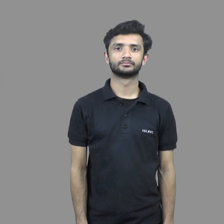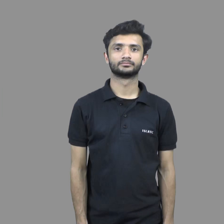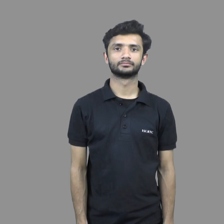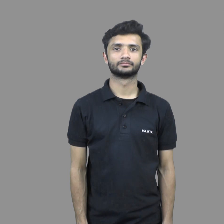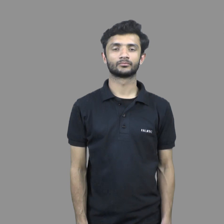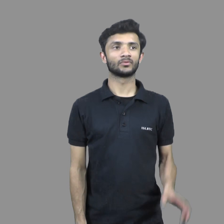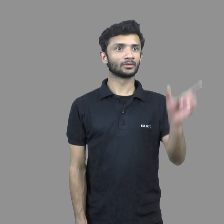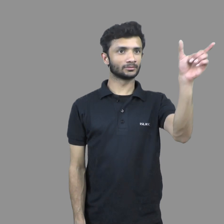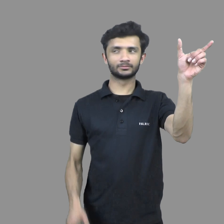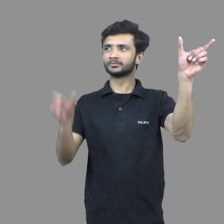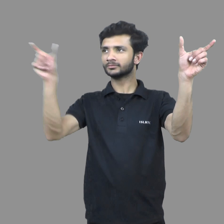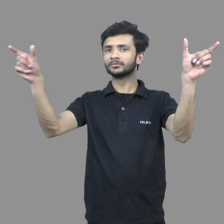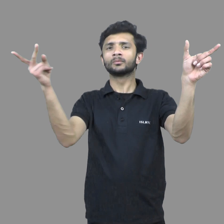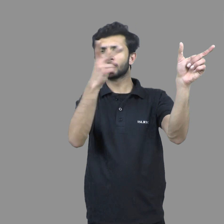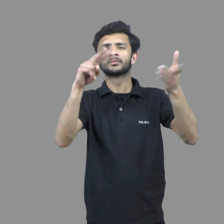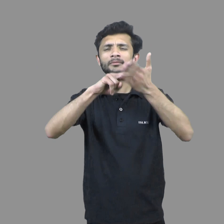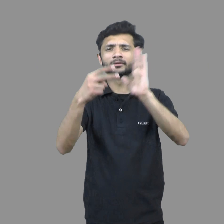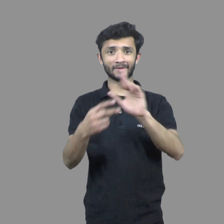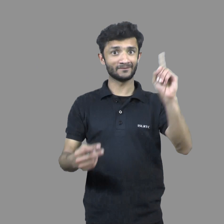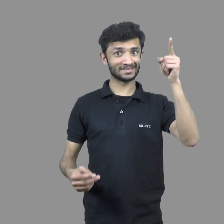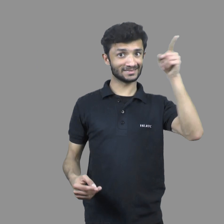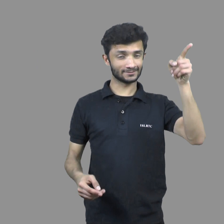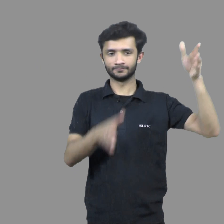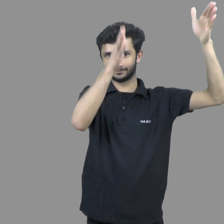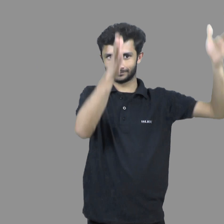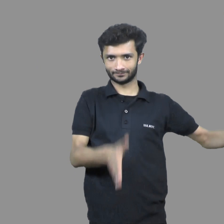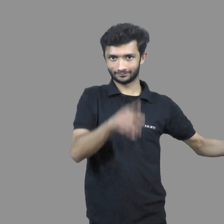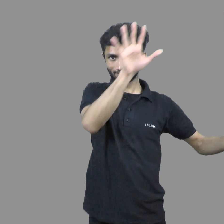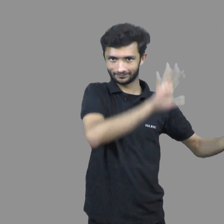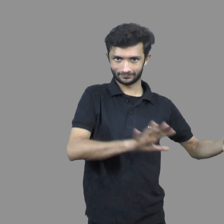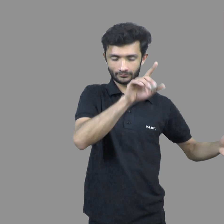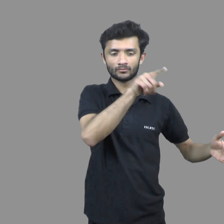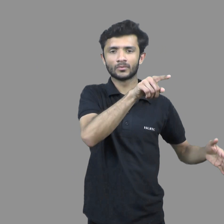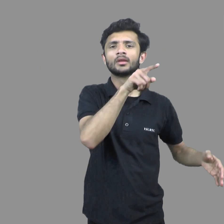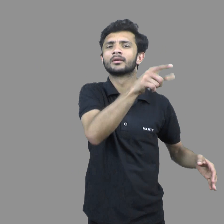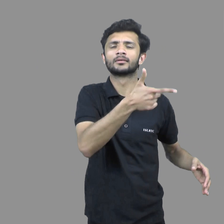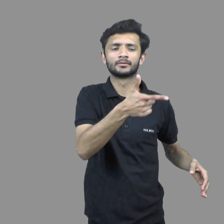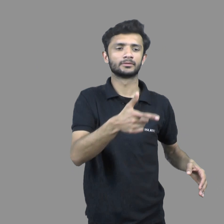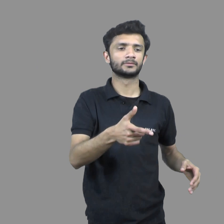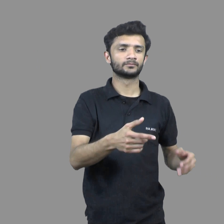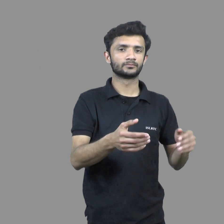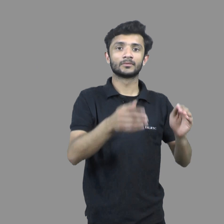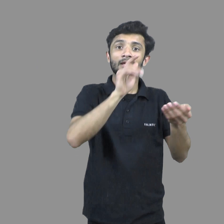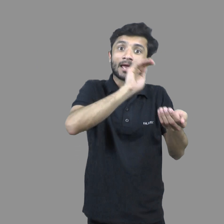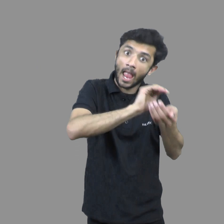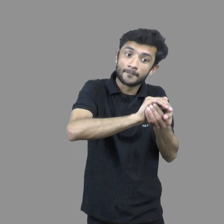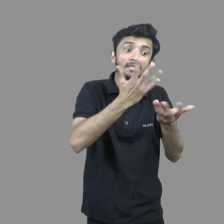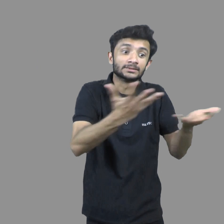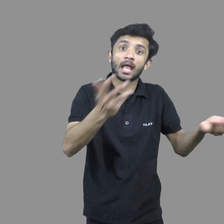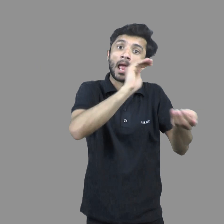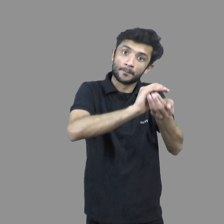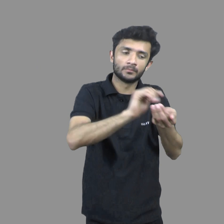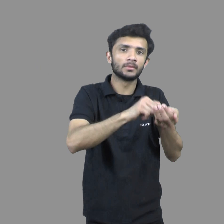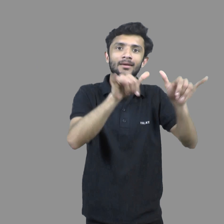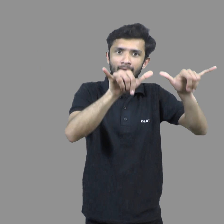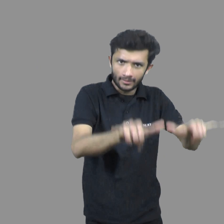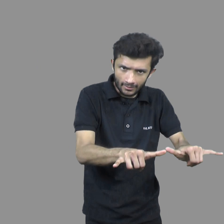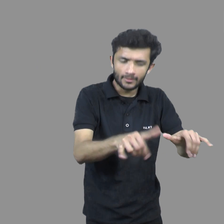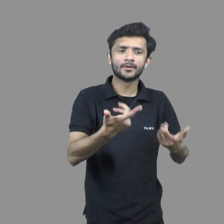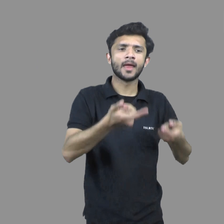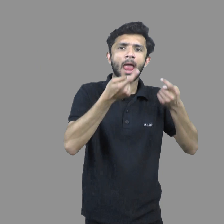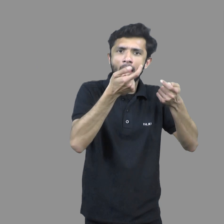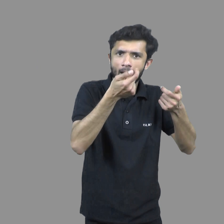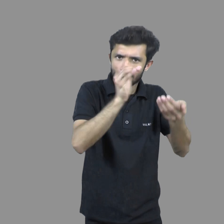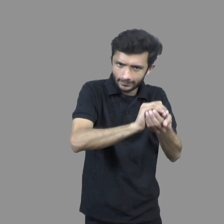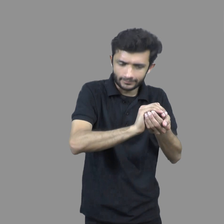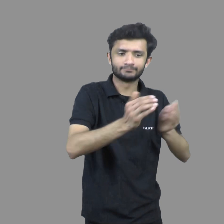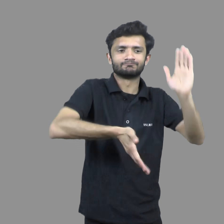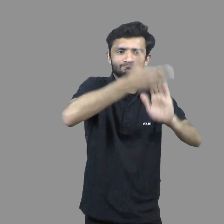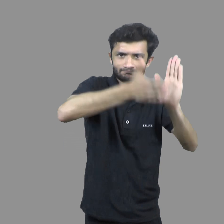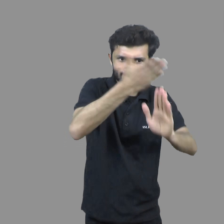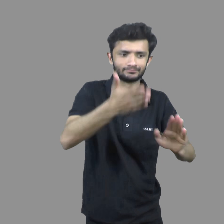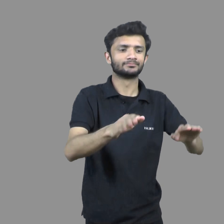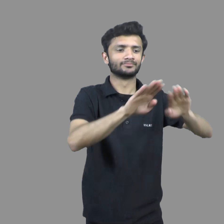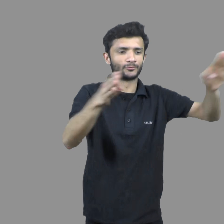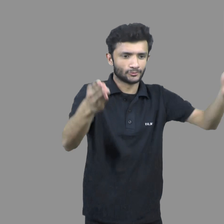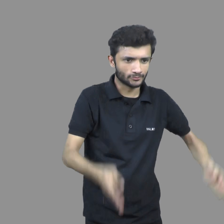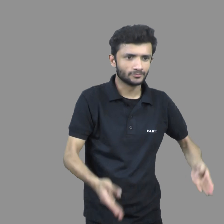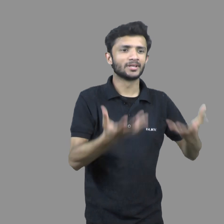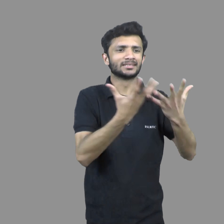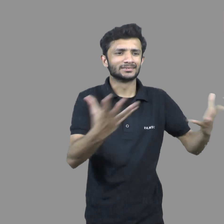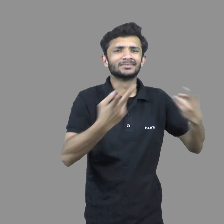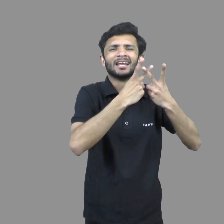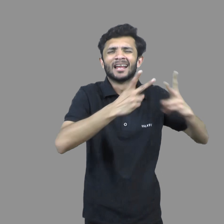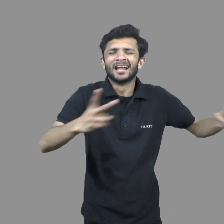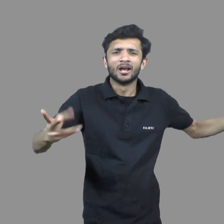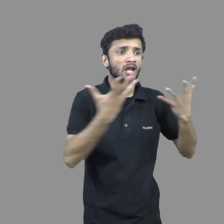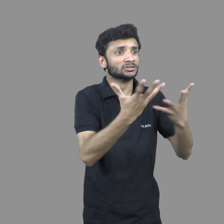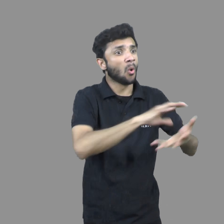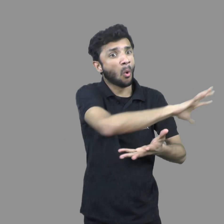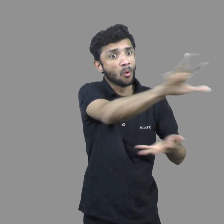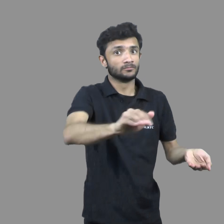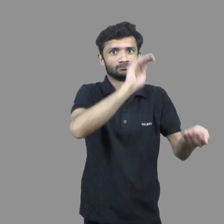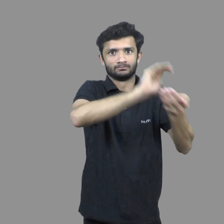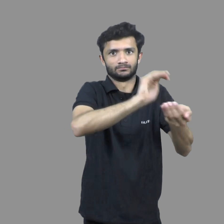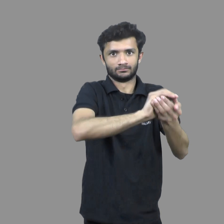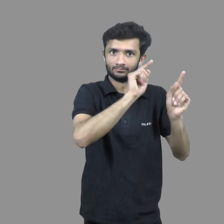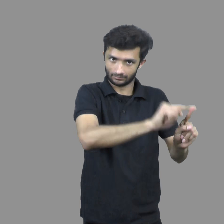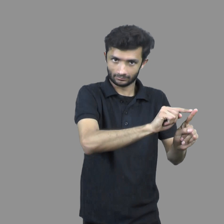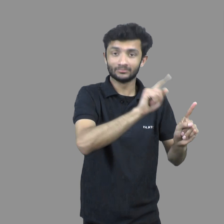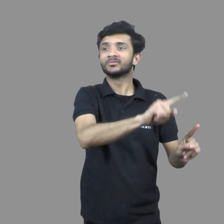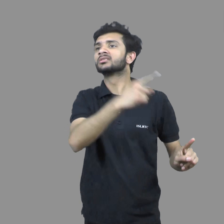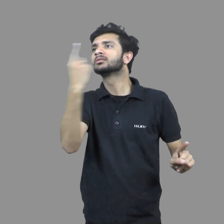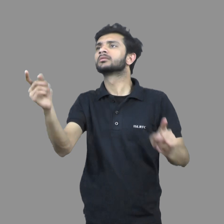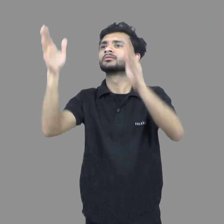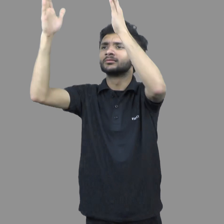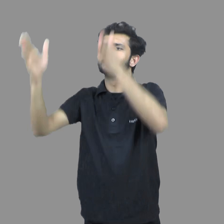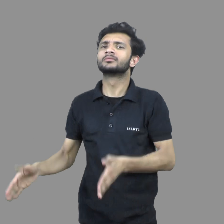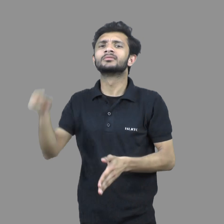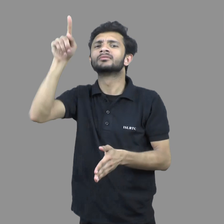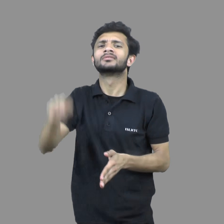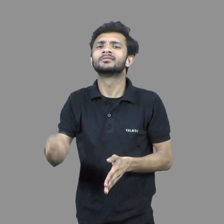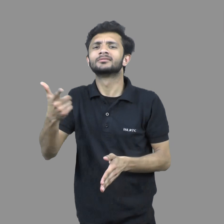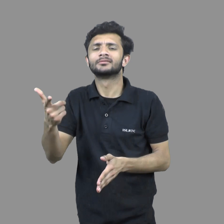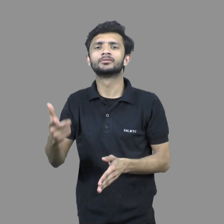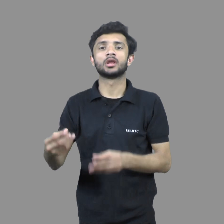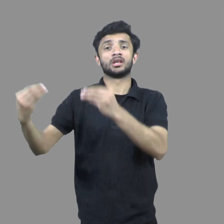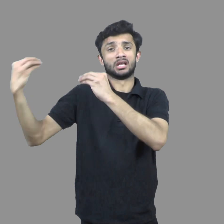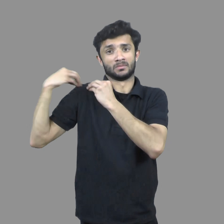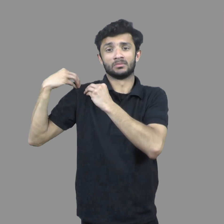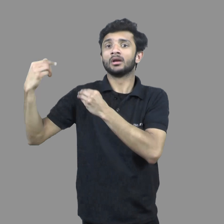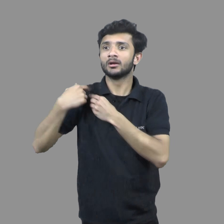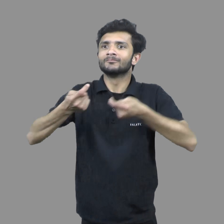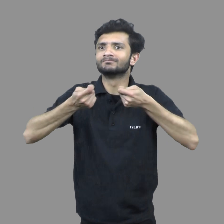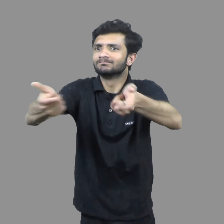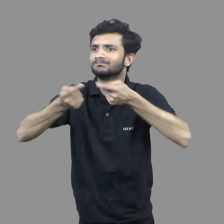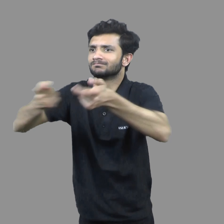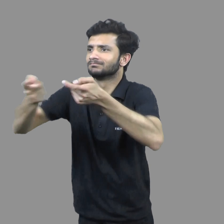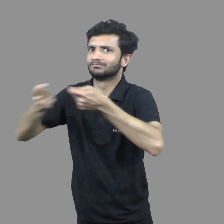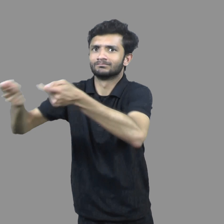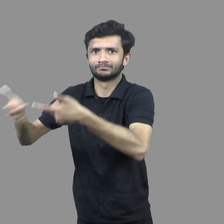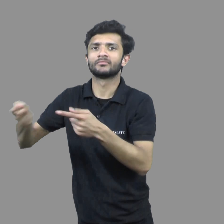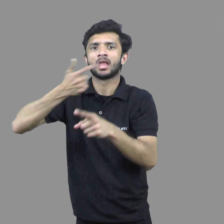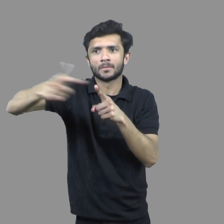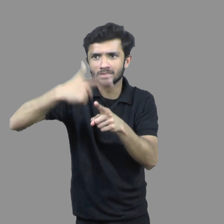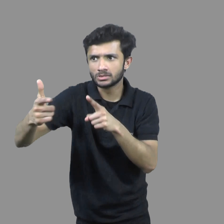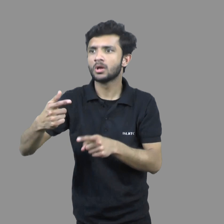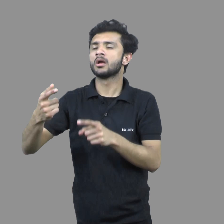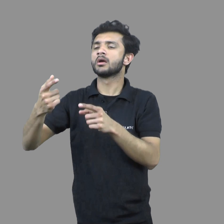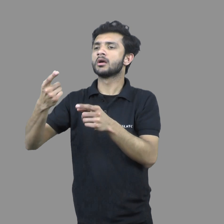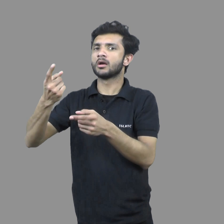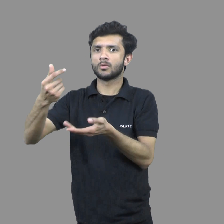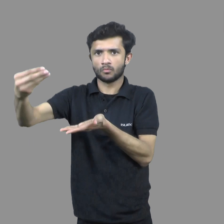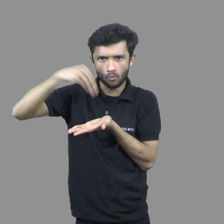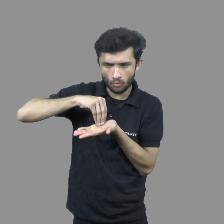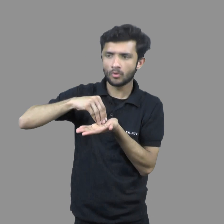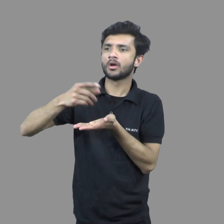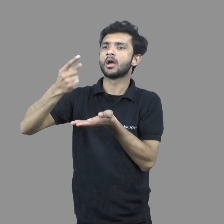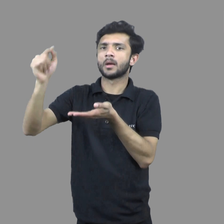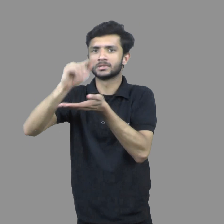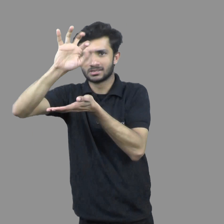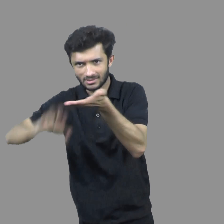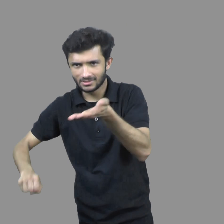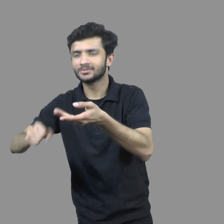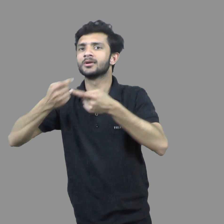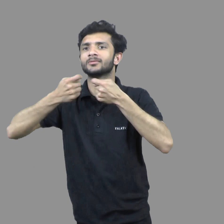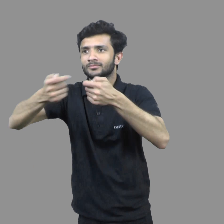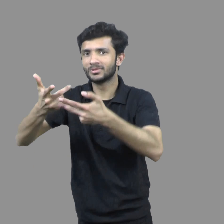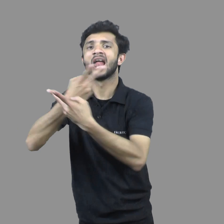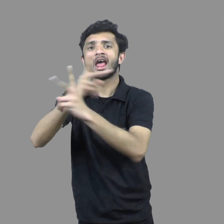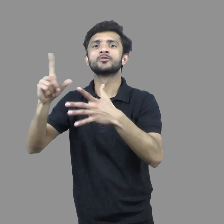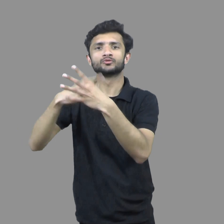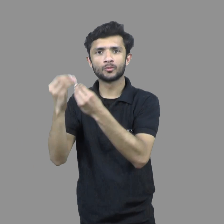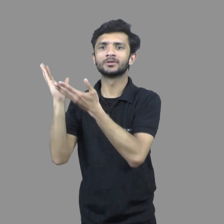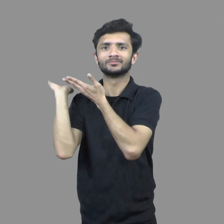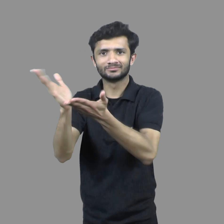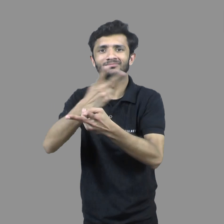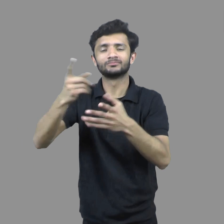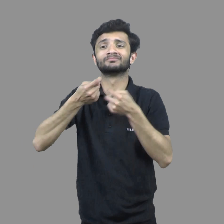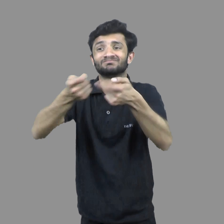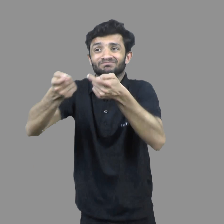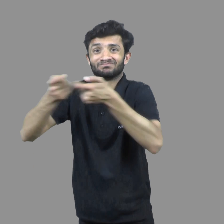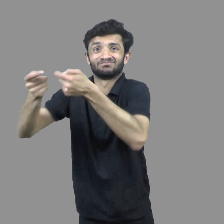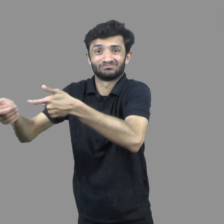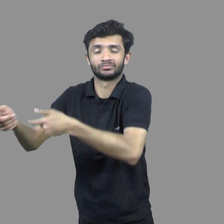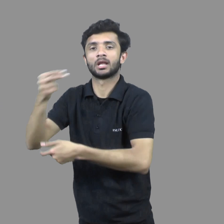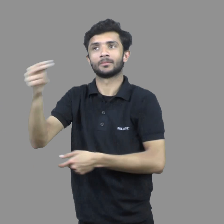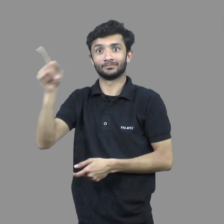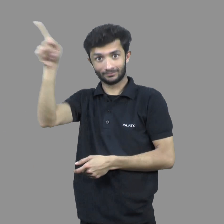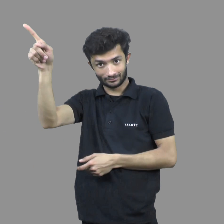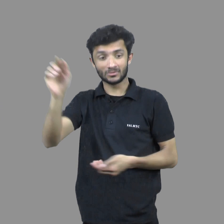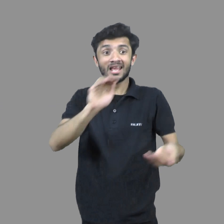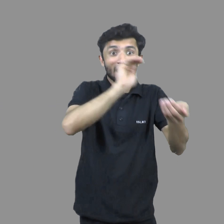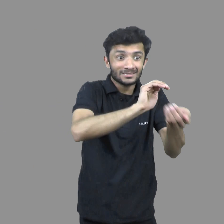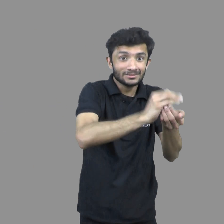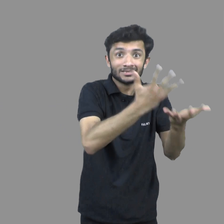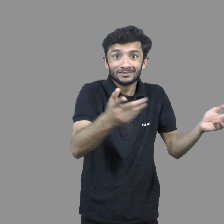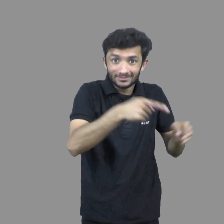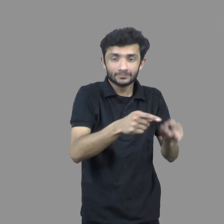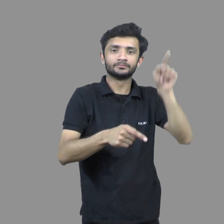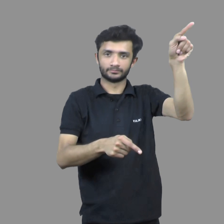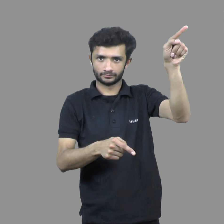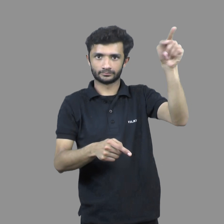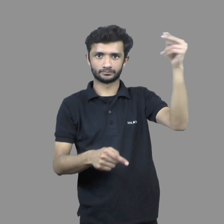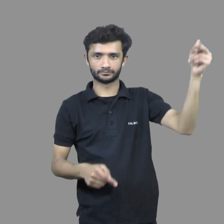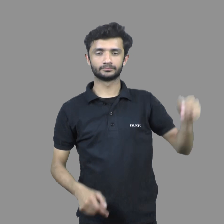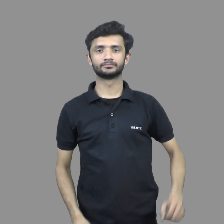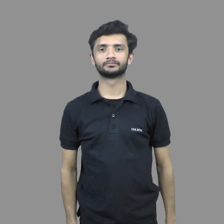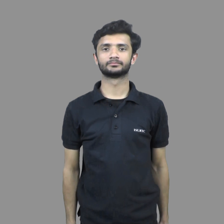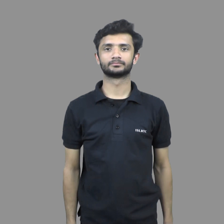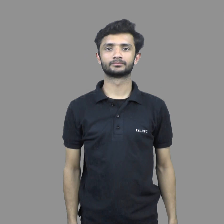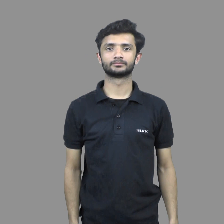Assets and Liabilities